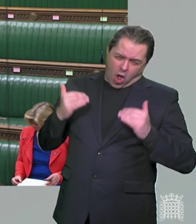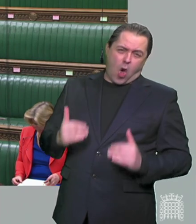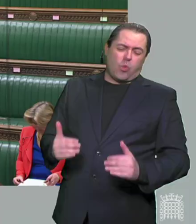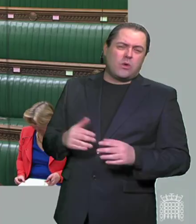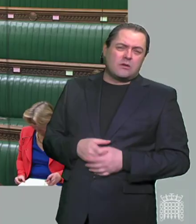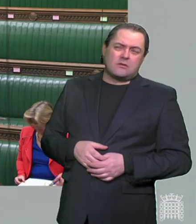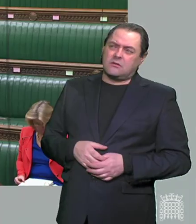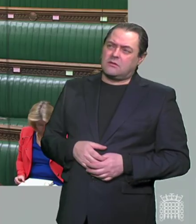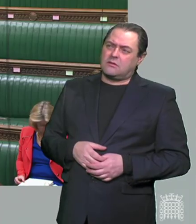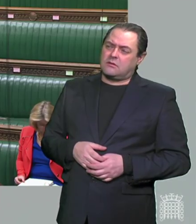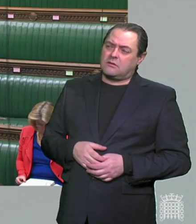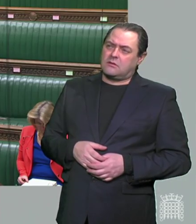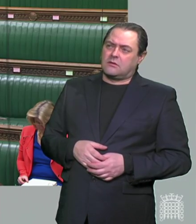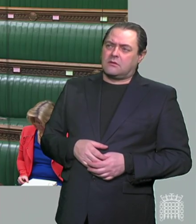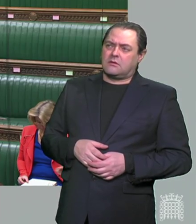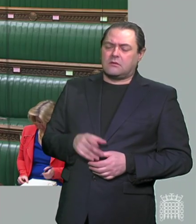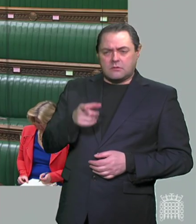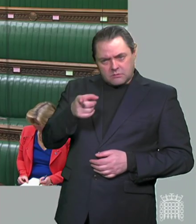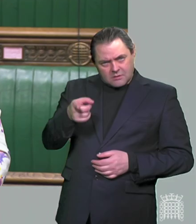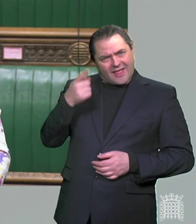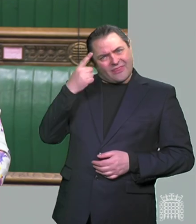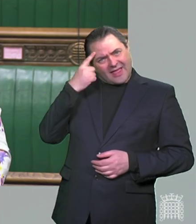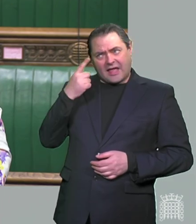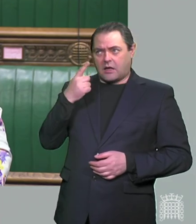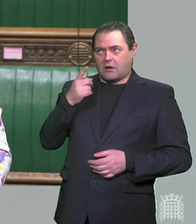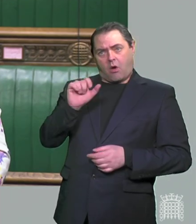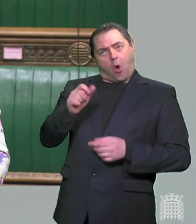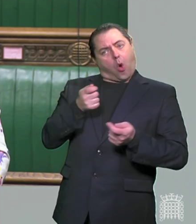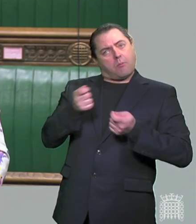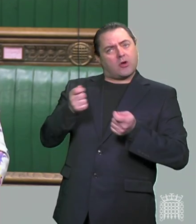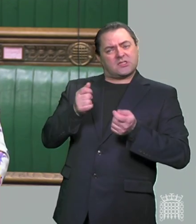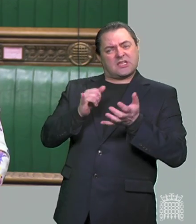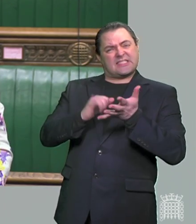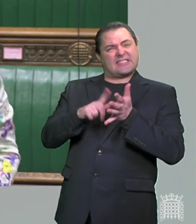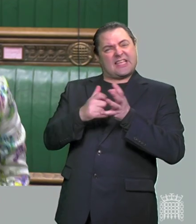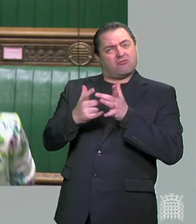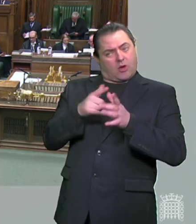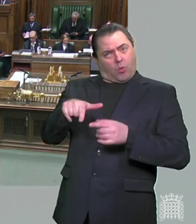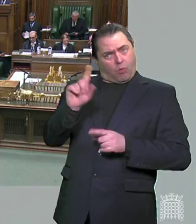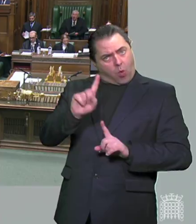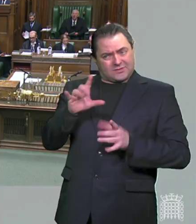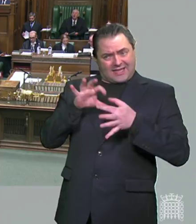What impact does my right honourable and learned Friend believe that Operation Soteria will have on prosecuting cases of rape?